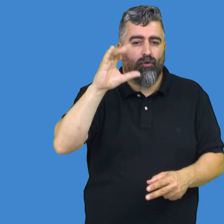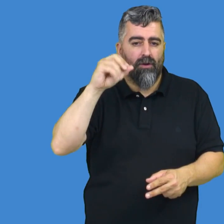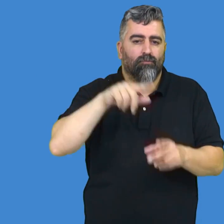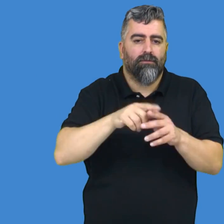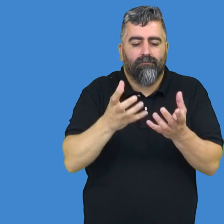objetivo